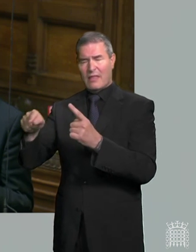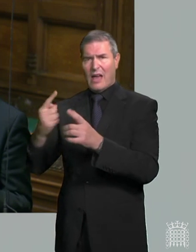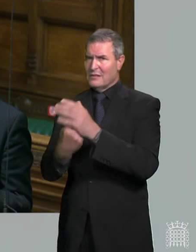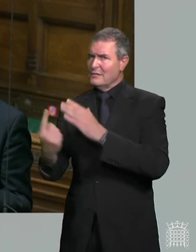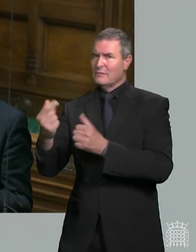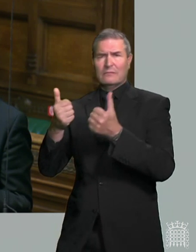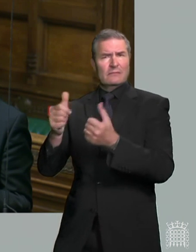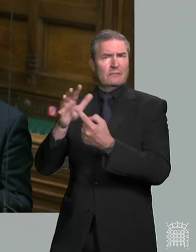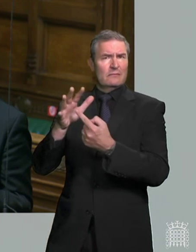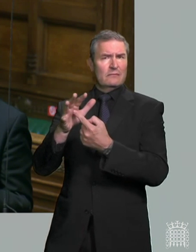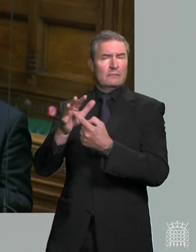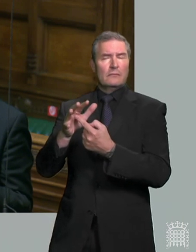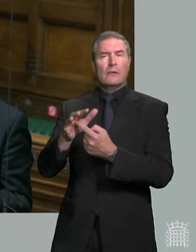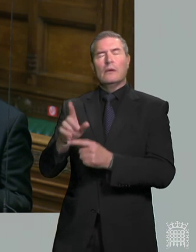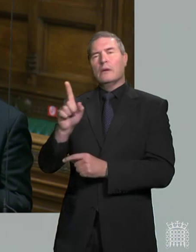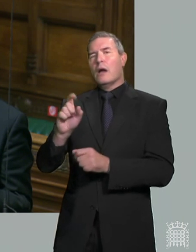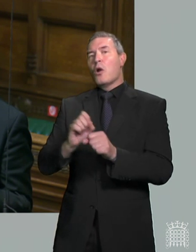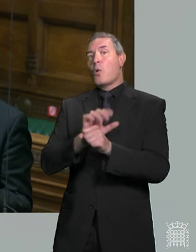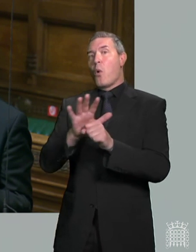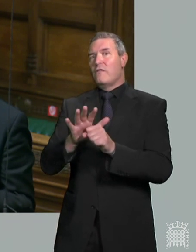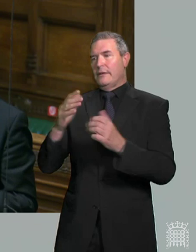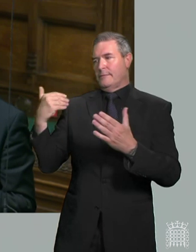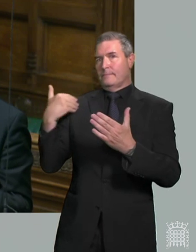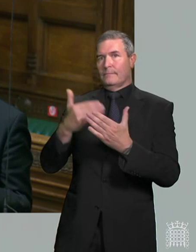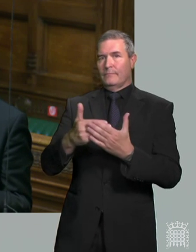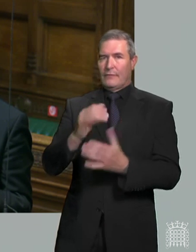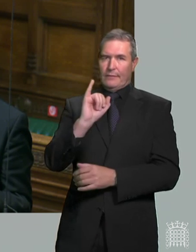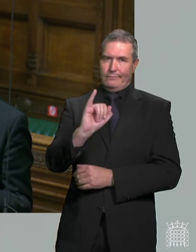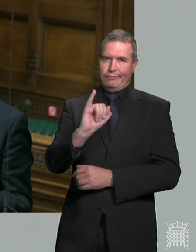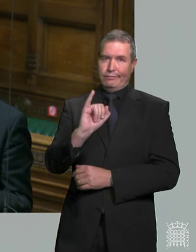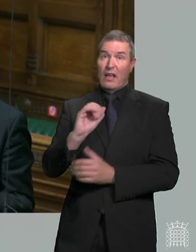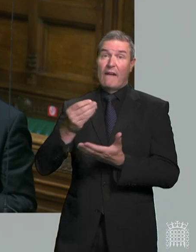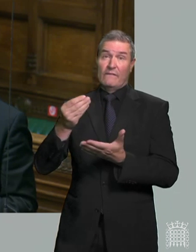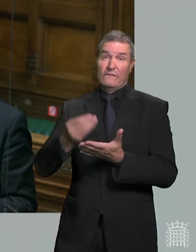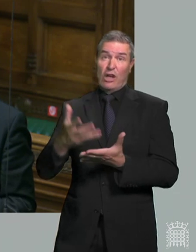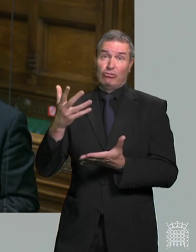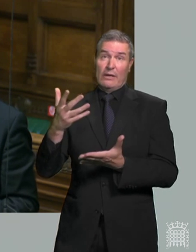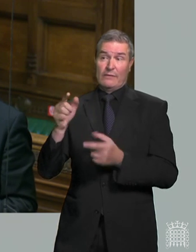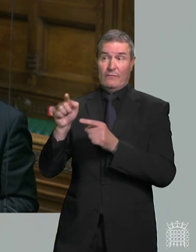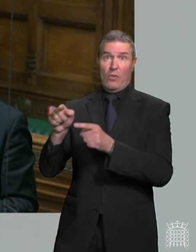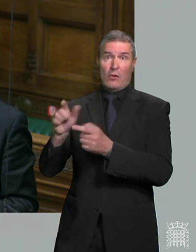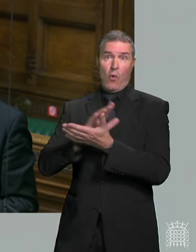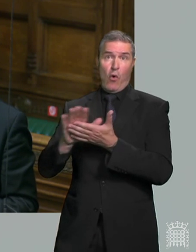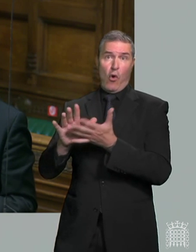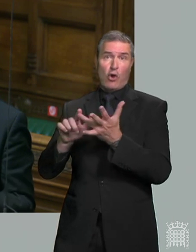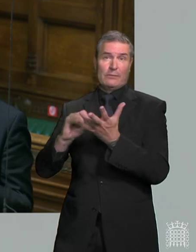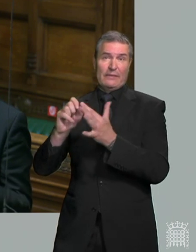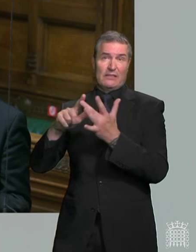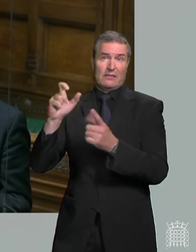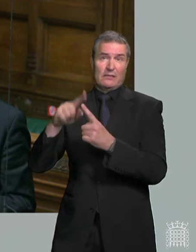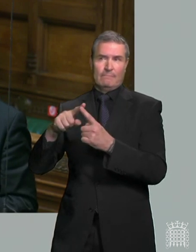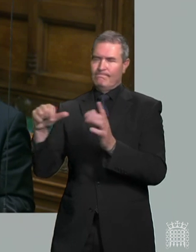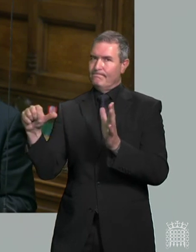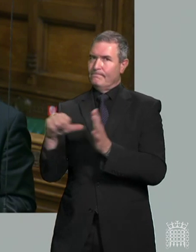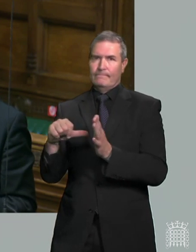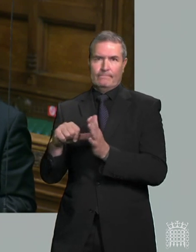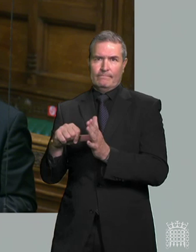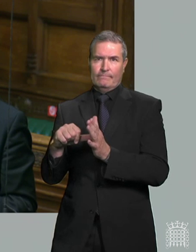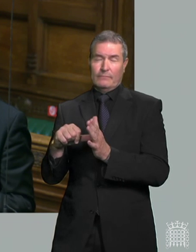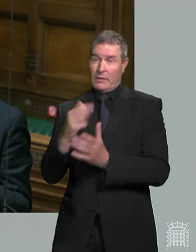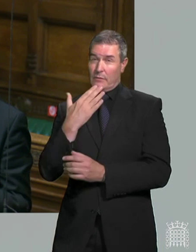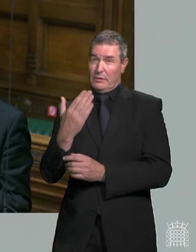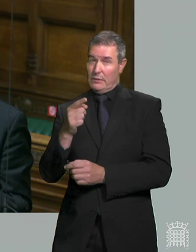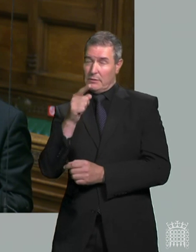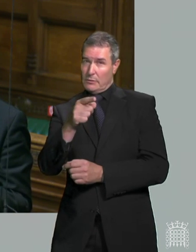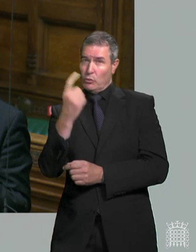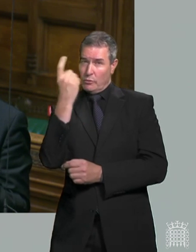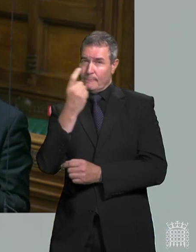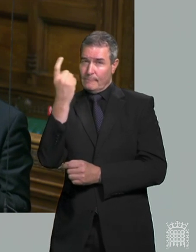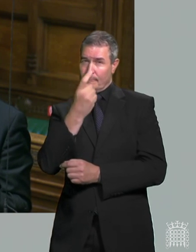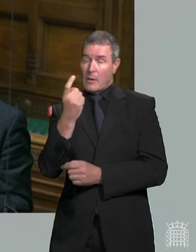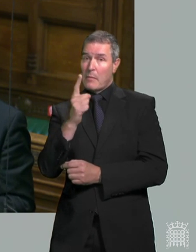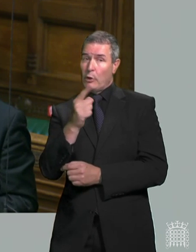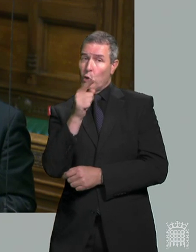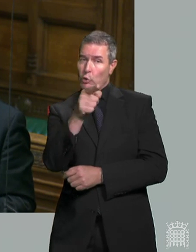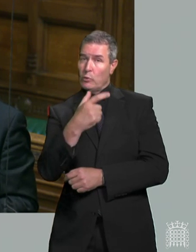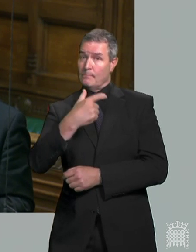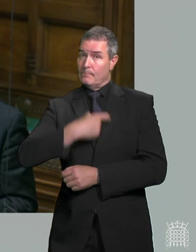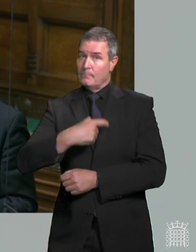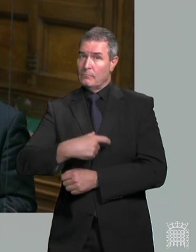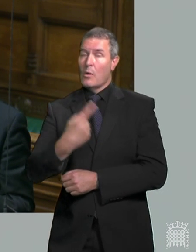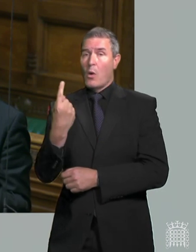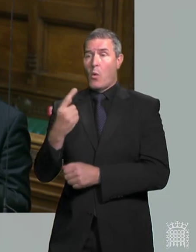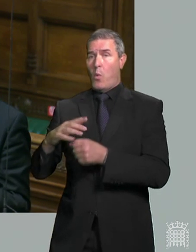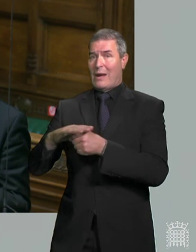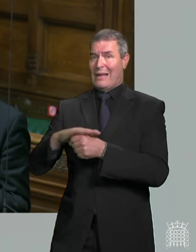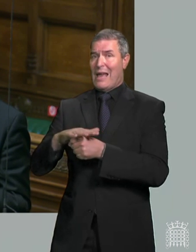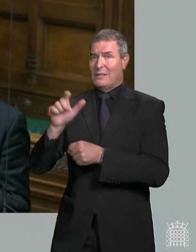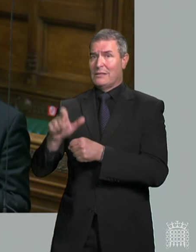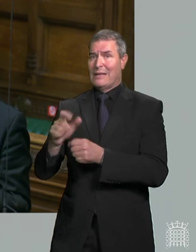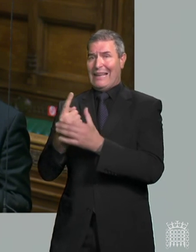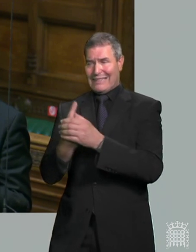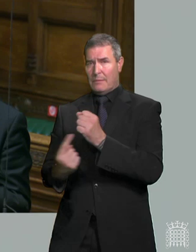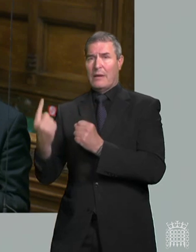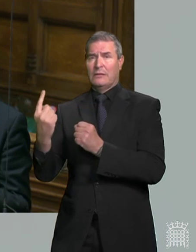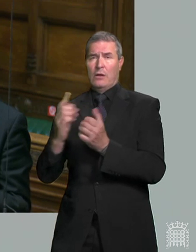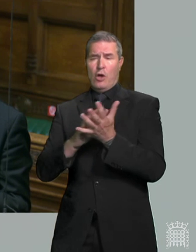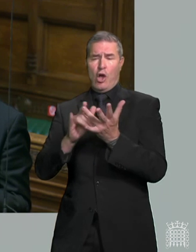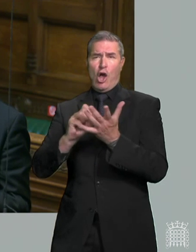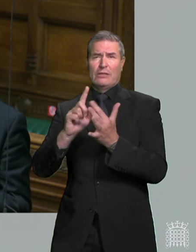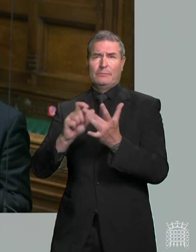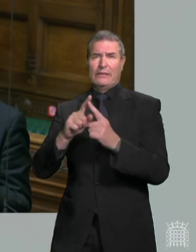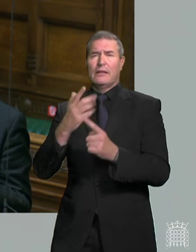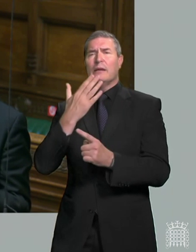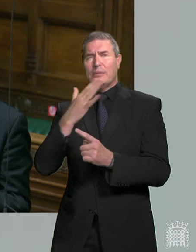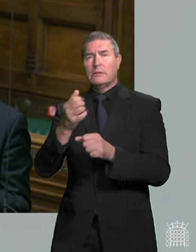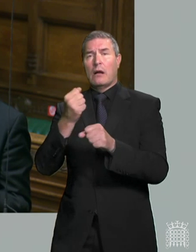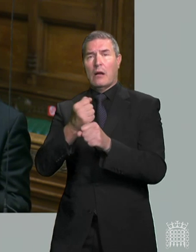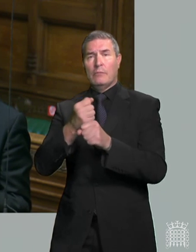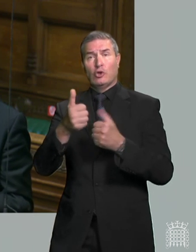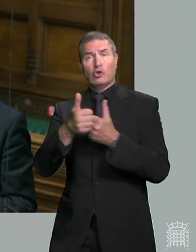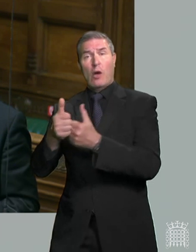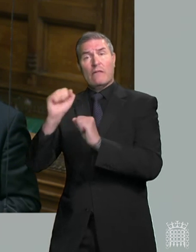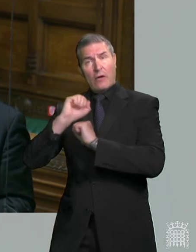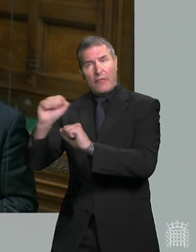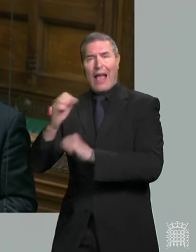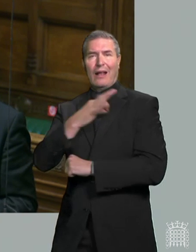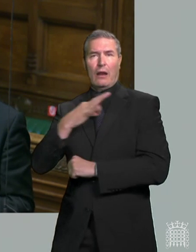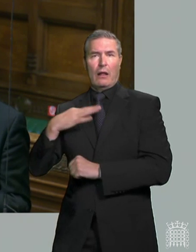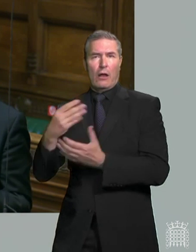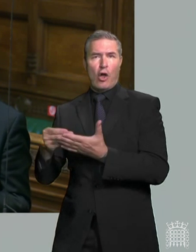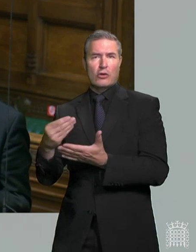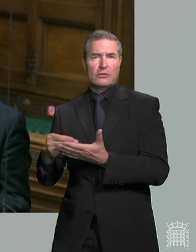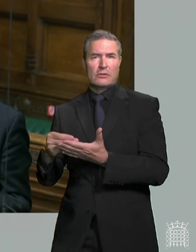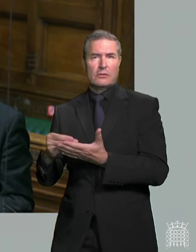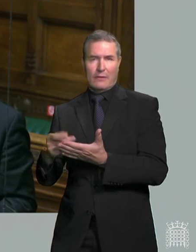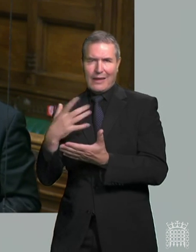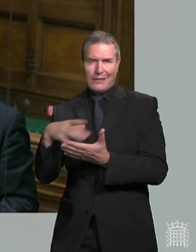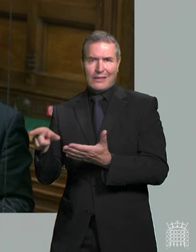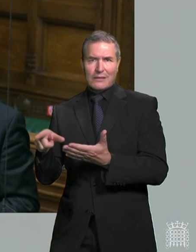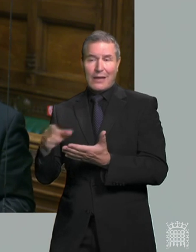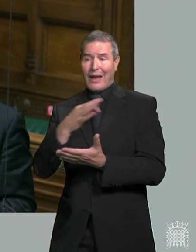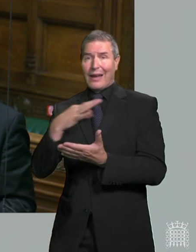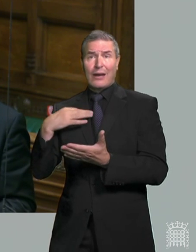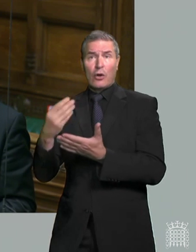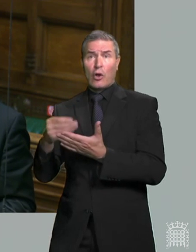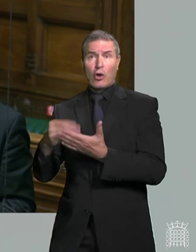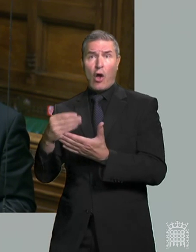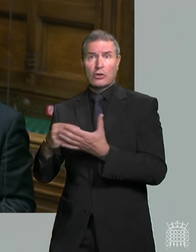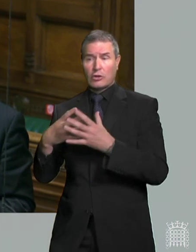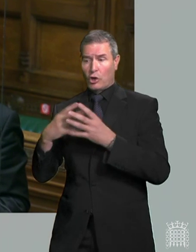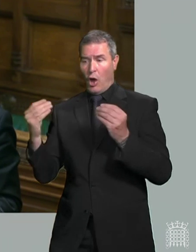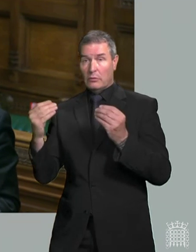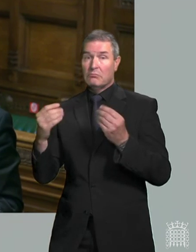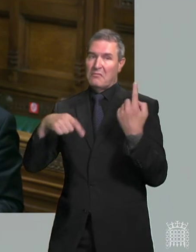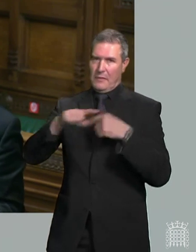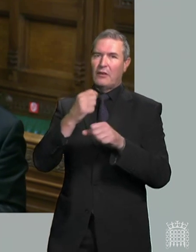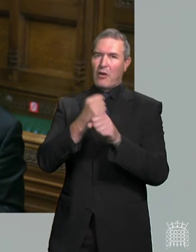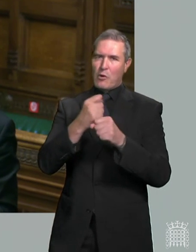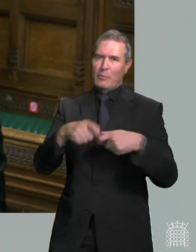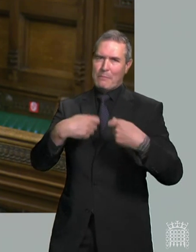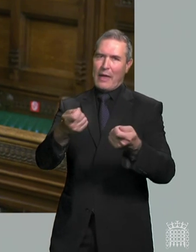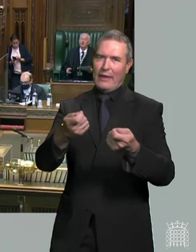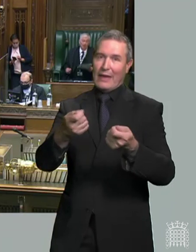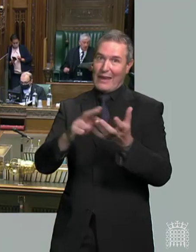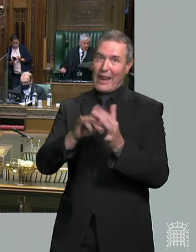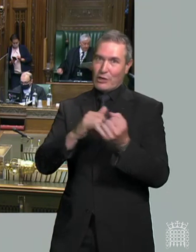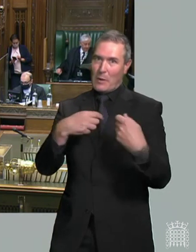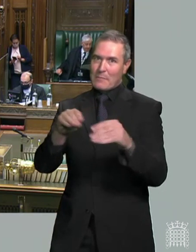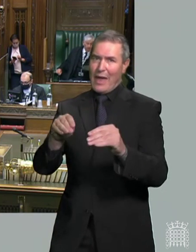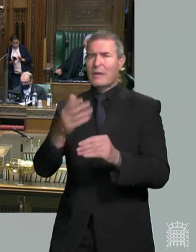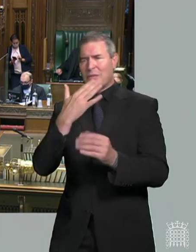He will also understand the huge impact that the covid pandemic has had on the fundraising capacity of those hospice charities, so may I ask him to consider carefully and personally the case that is being made by independent hospices for greater Government support for their clinical costs—costs which, if they were no longer there, would undoubtedly be borne by the taxpayer and by the hard- pressed NHS?